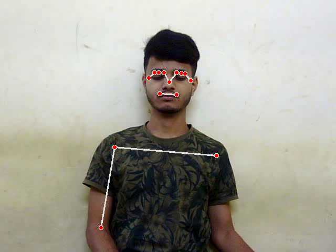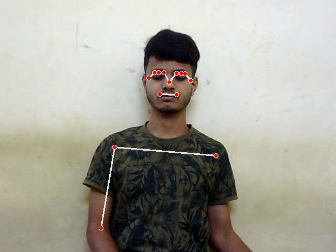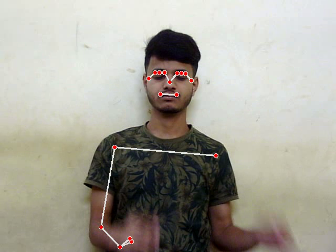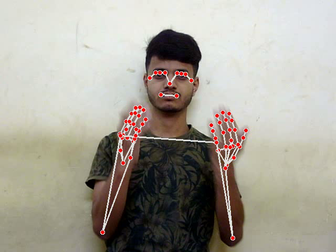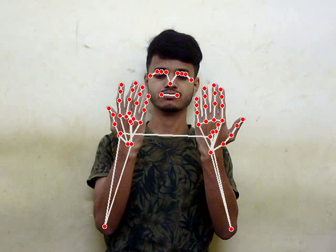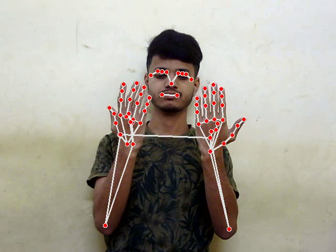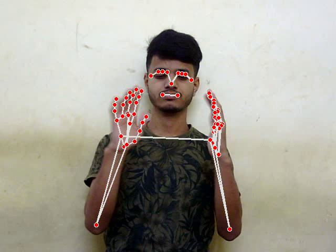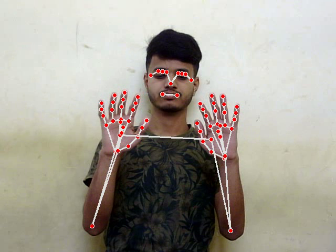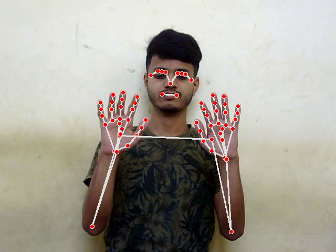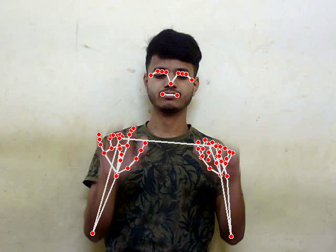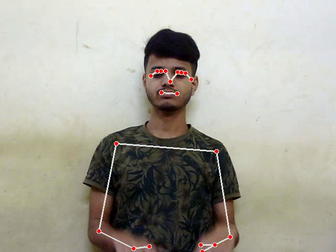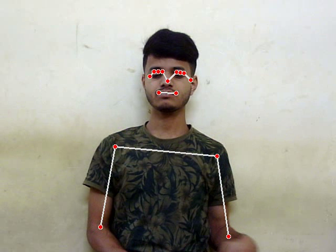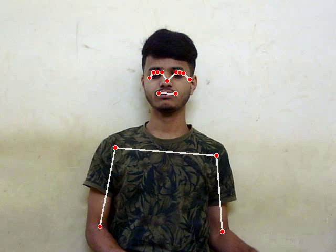do not want